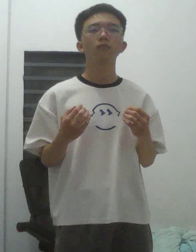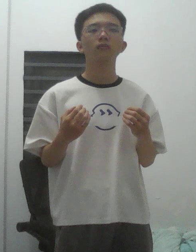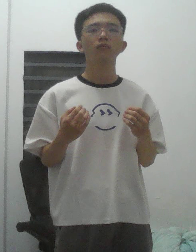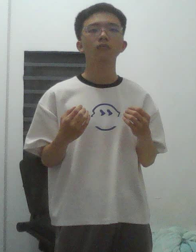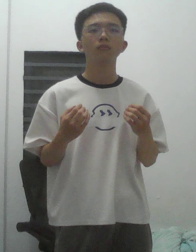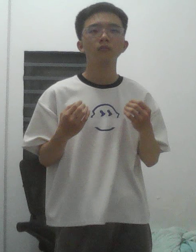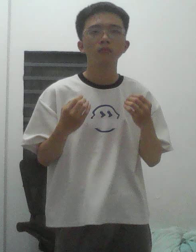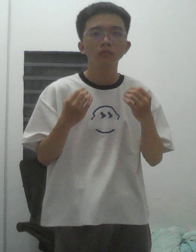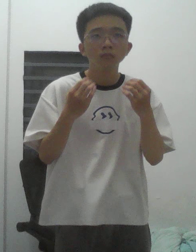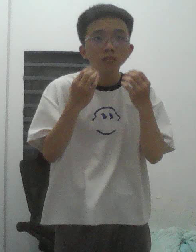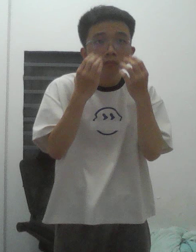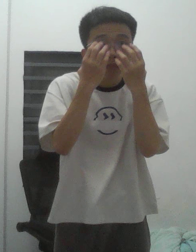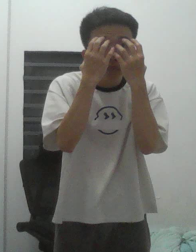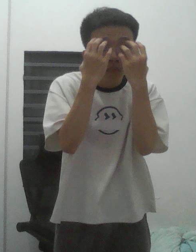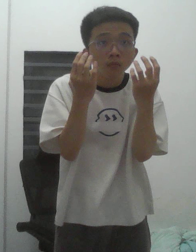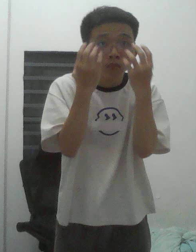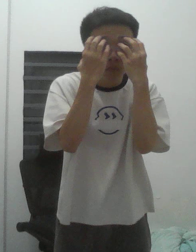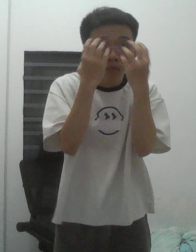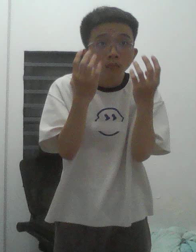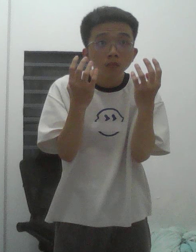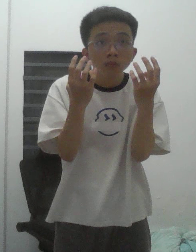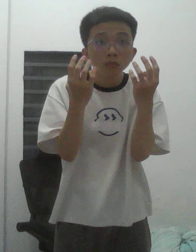ngac nhien